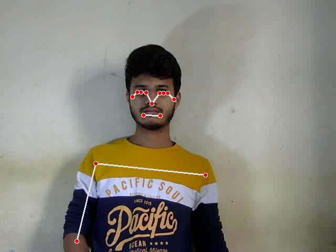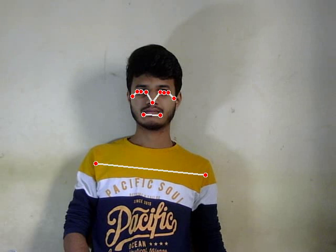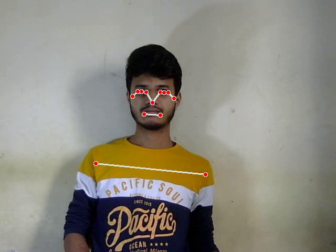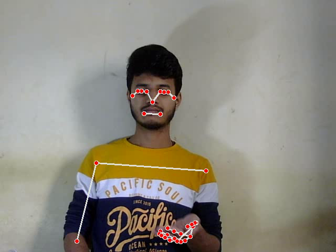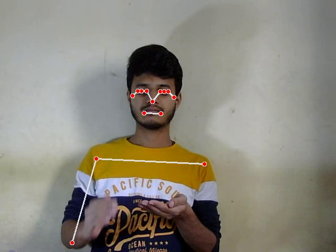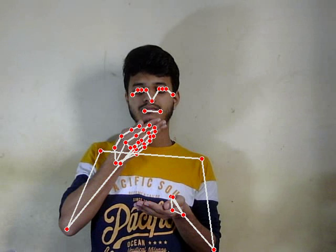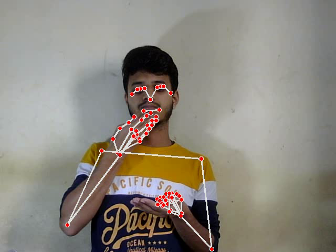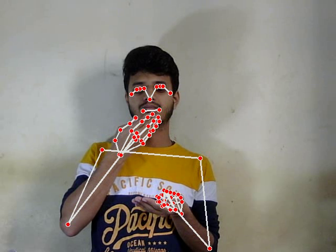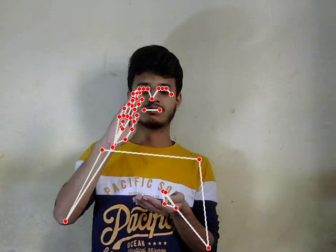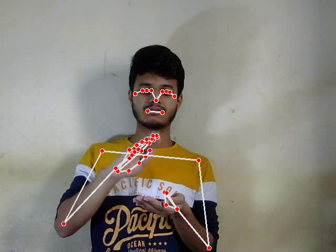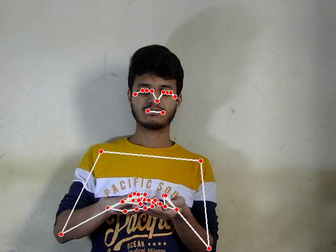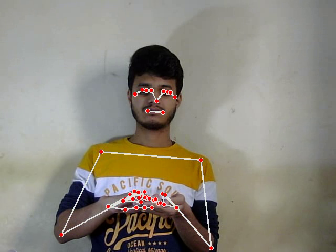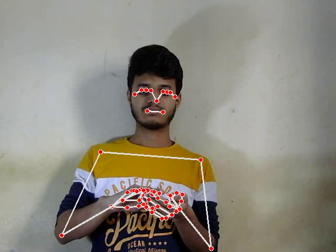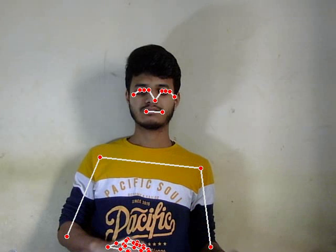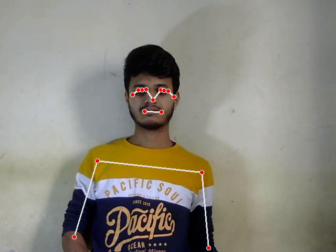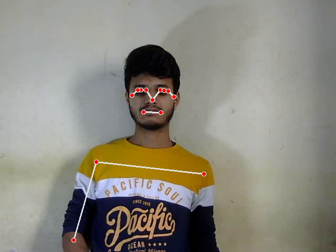bad